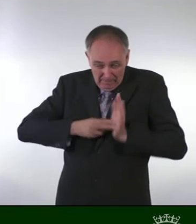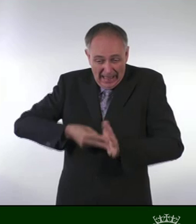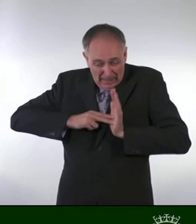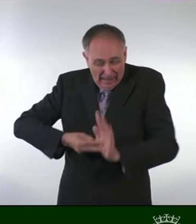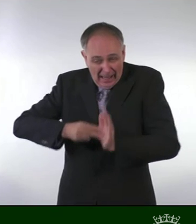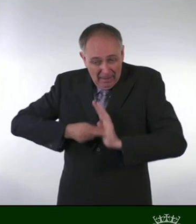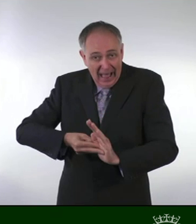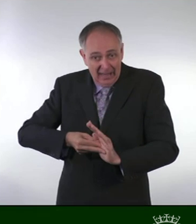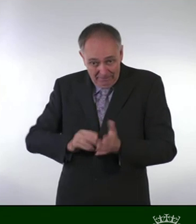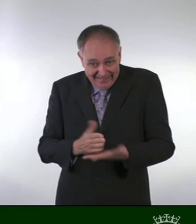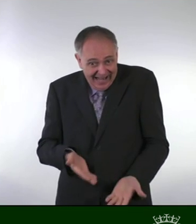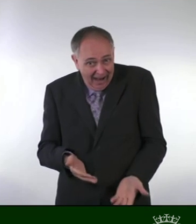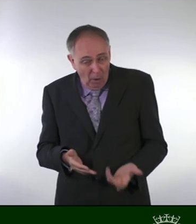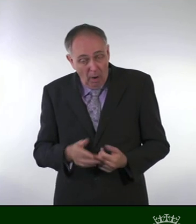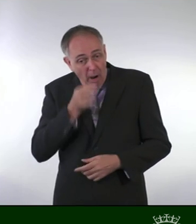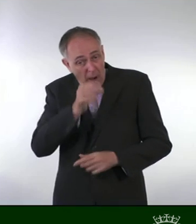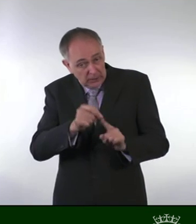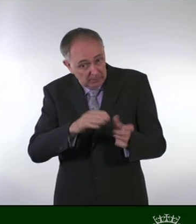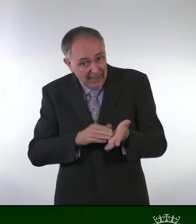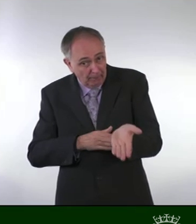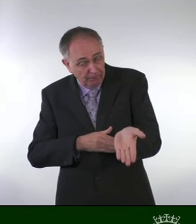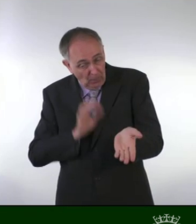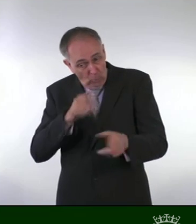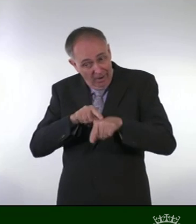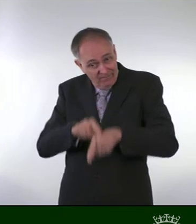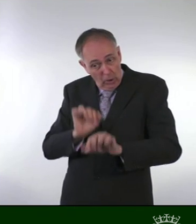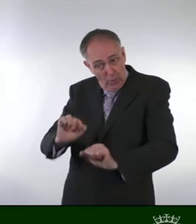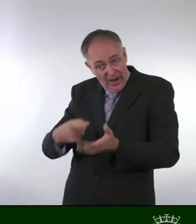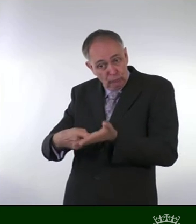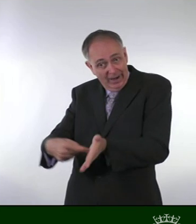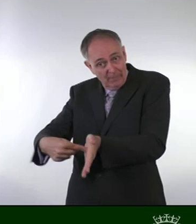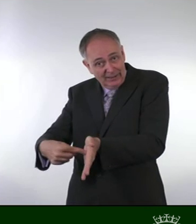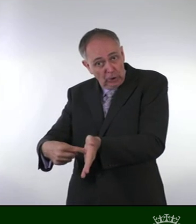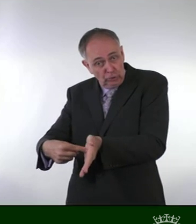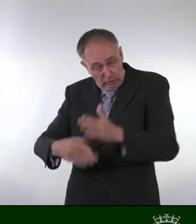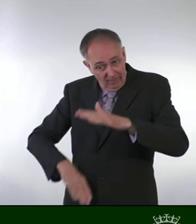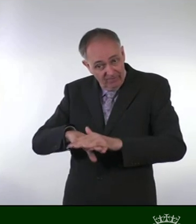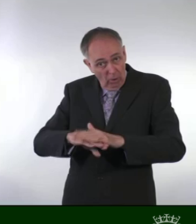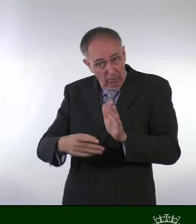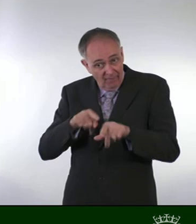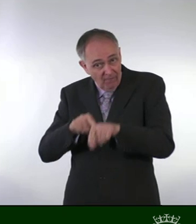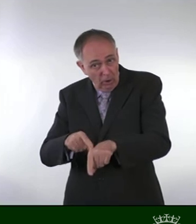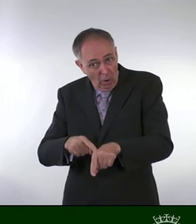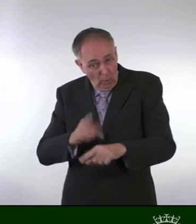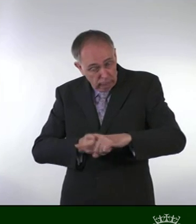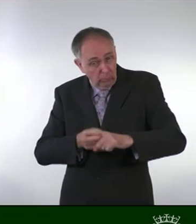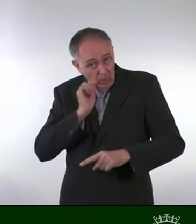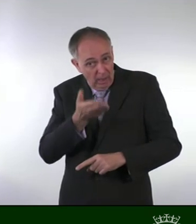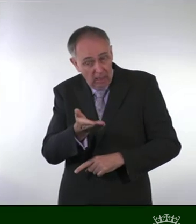Could the Prime Minister make it clear that he intends to implement the recommended actions in the report in full and at speed?